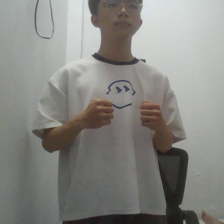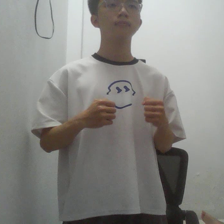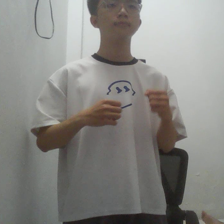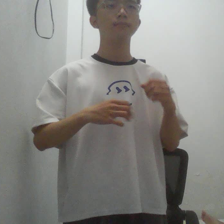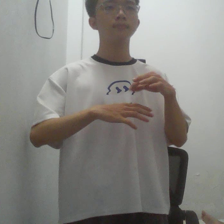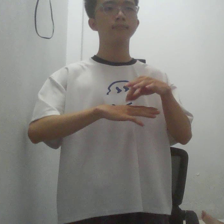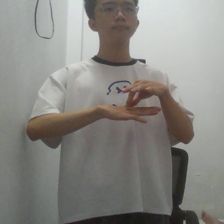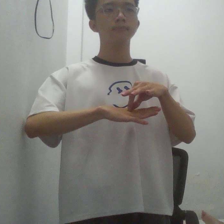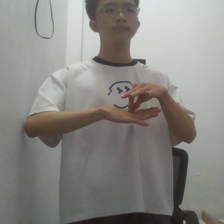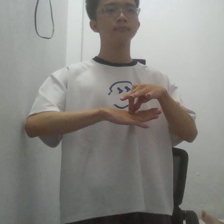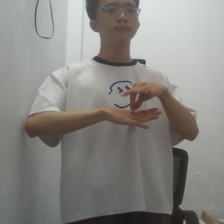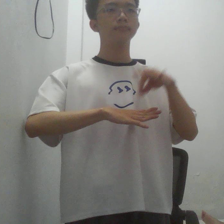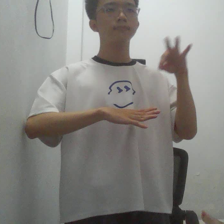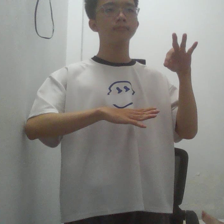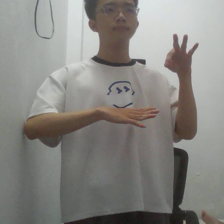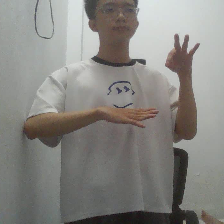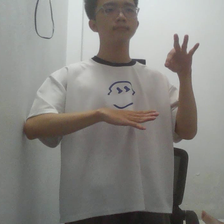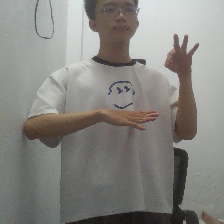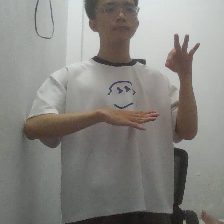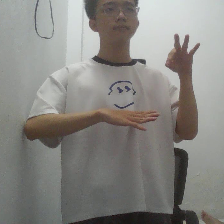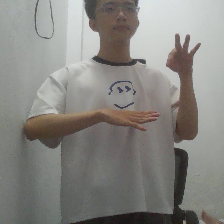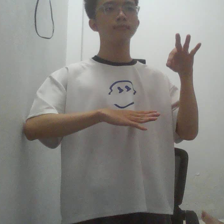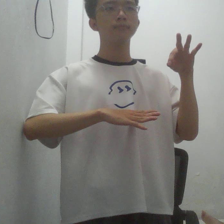tuan